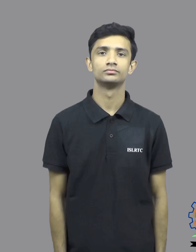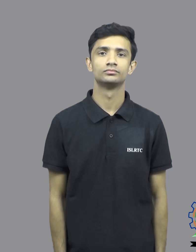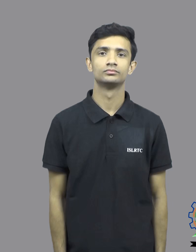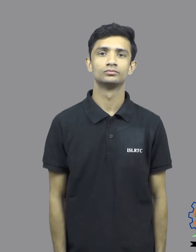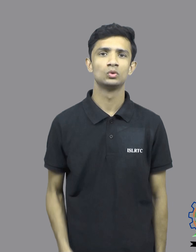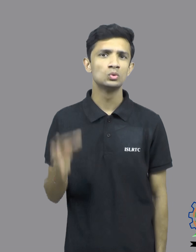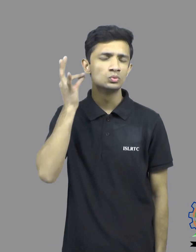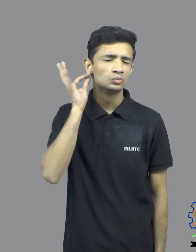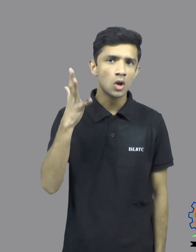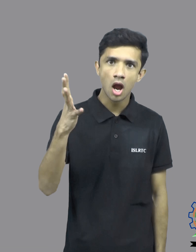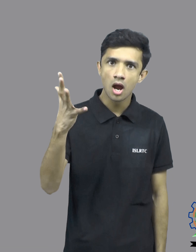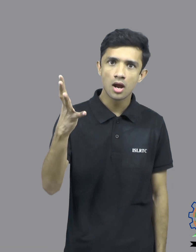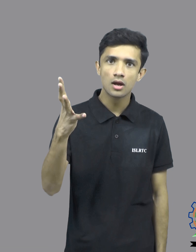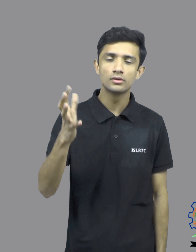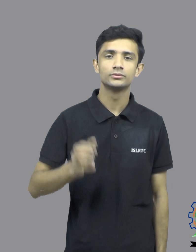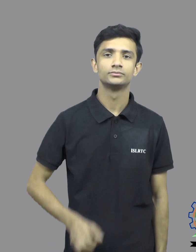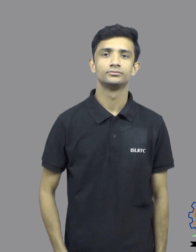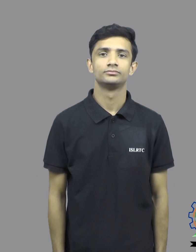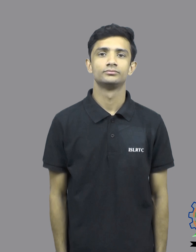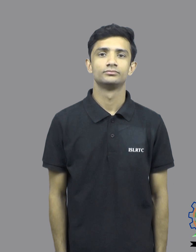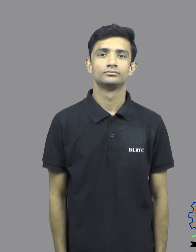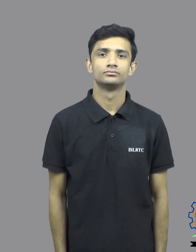Gold